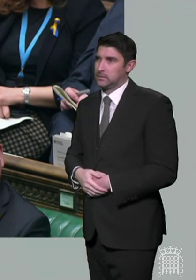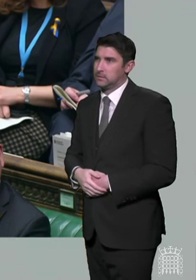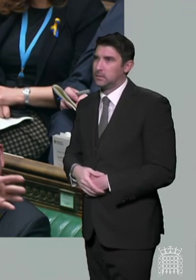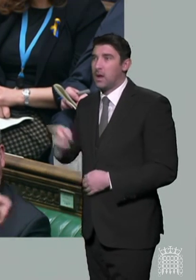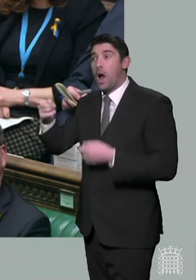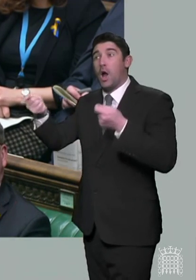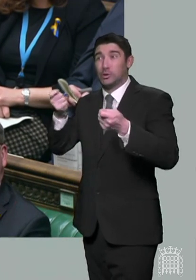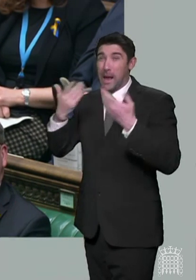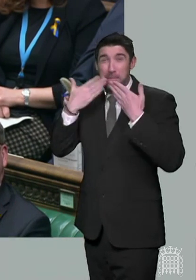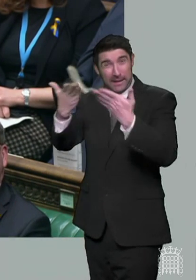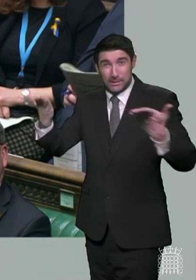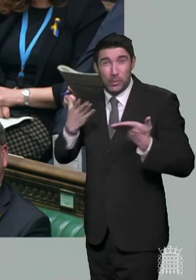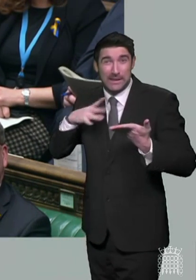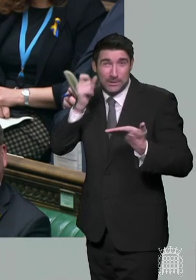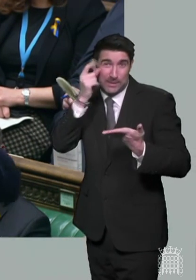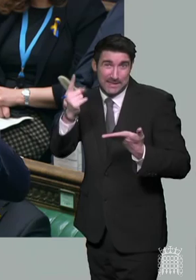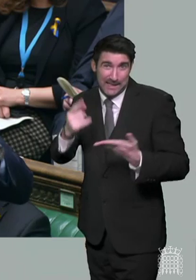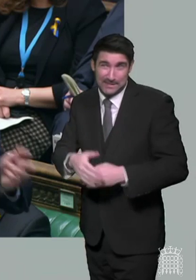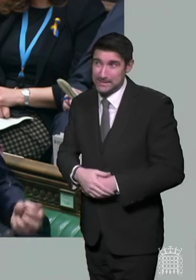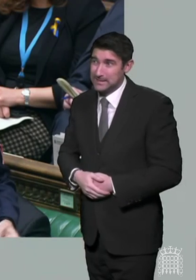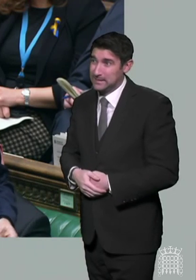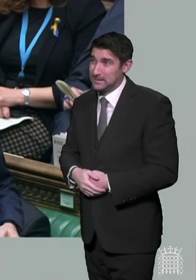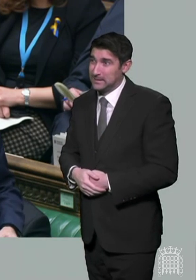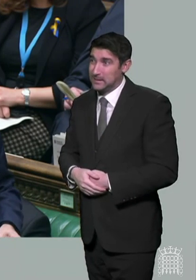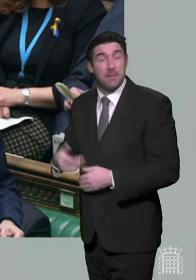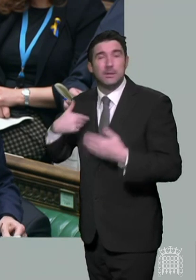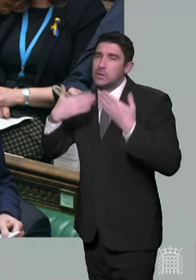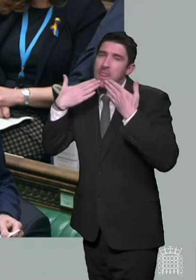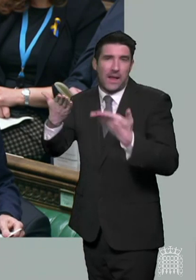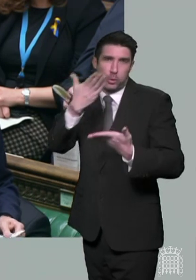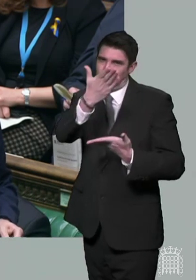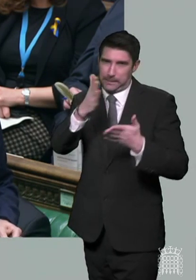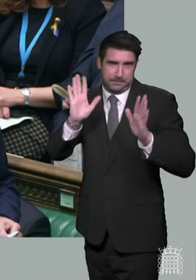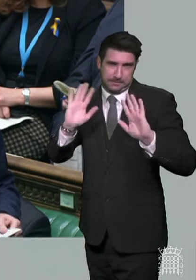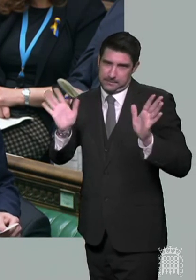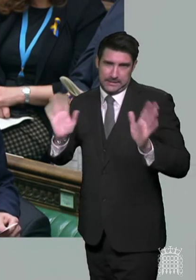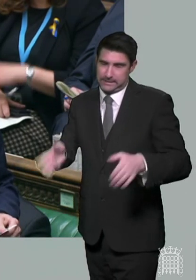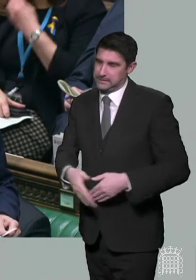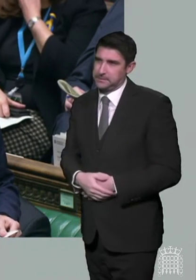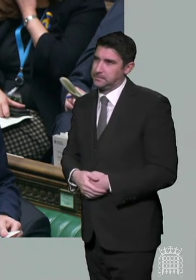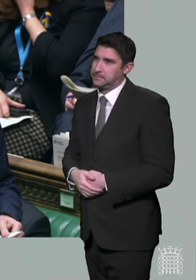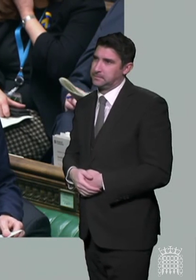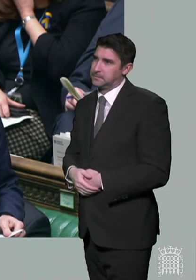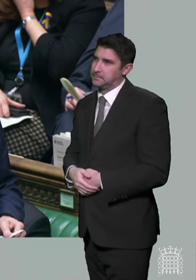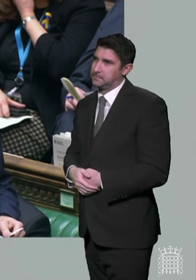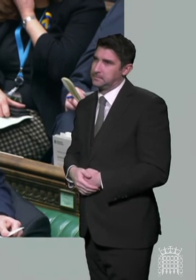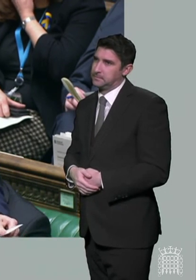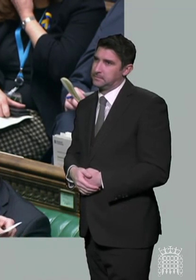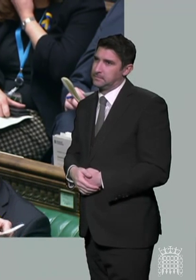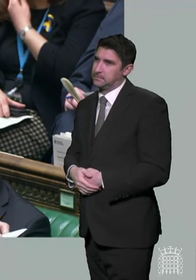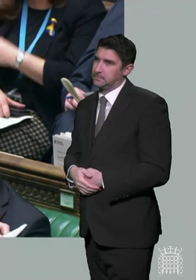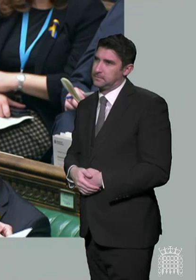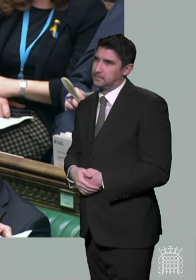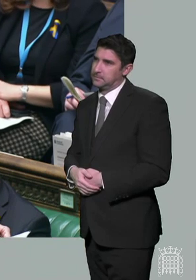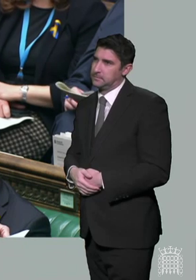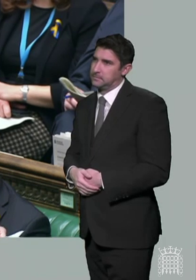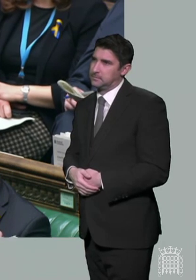Slava Ukraini! Key oligarchs enforce the Kremlin’s hybrid conflict.